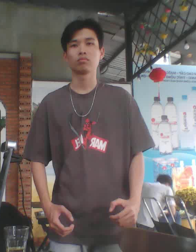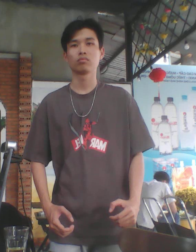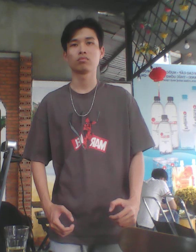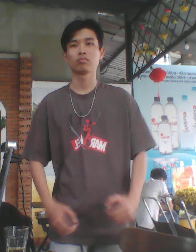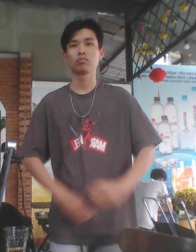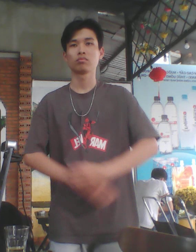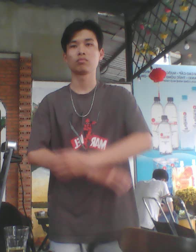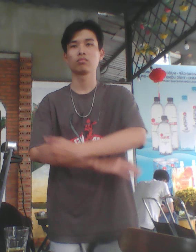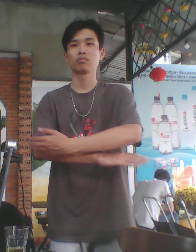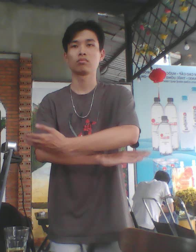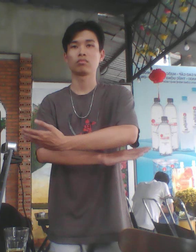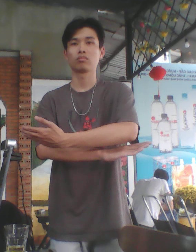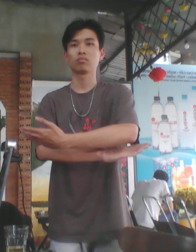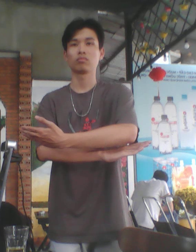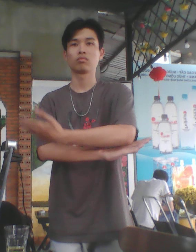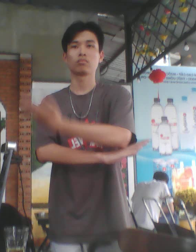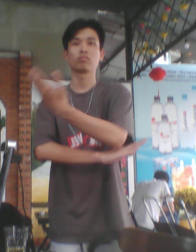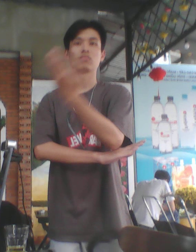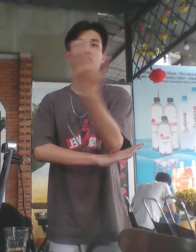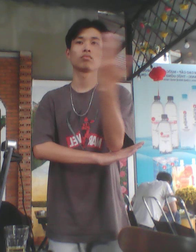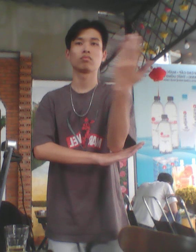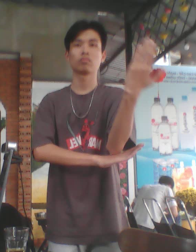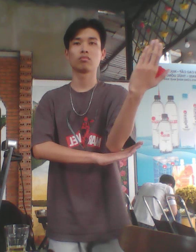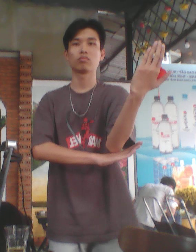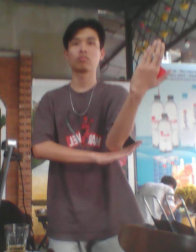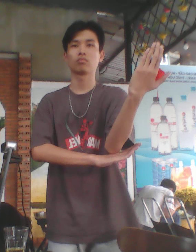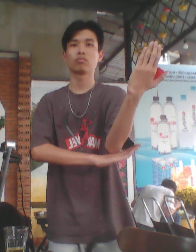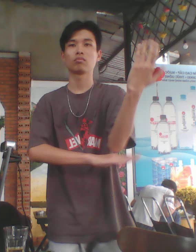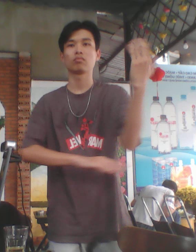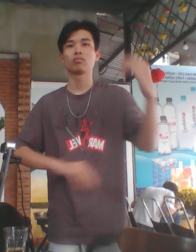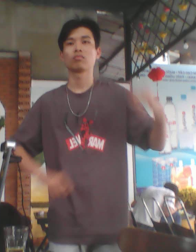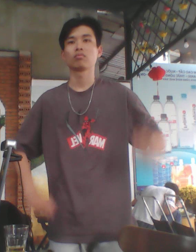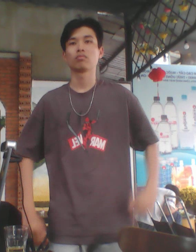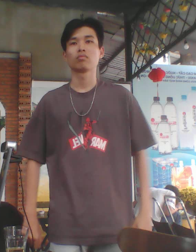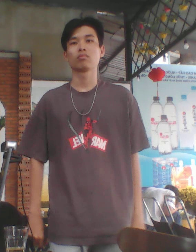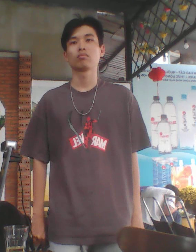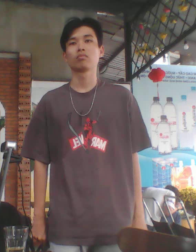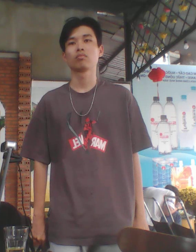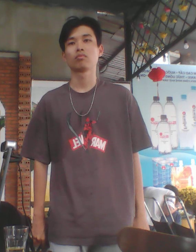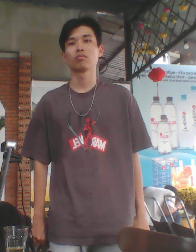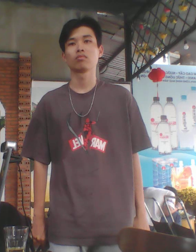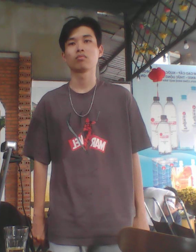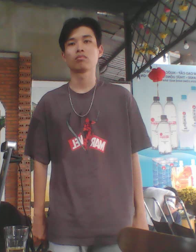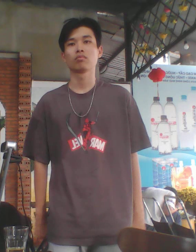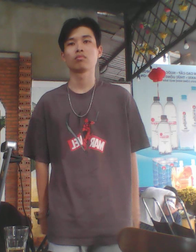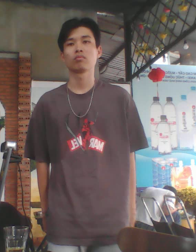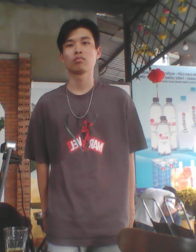buoi sang